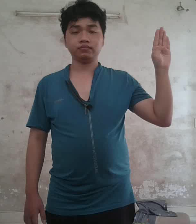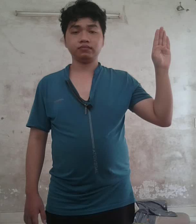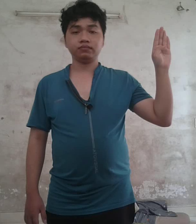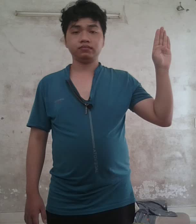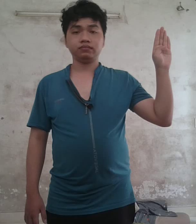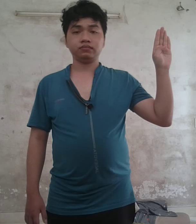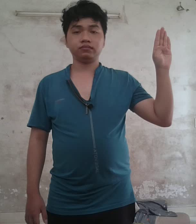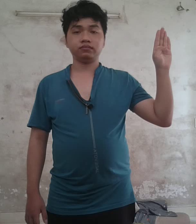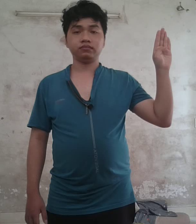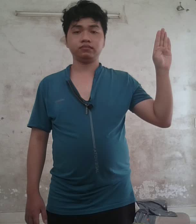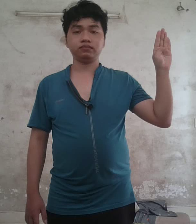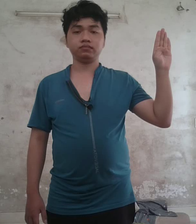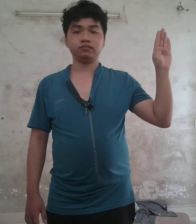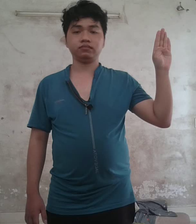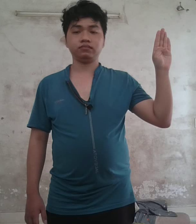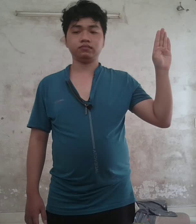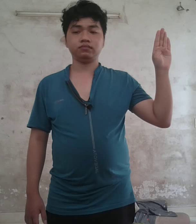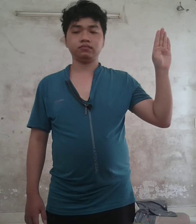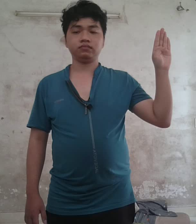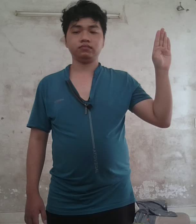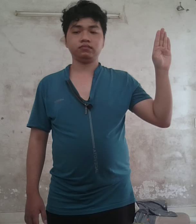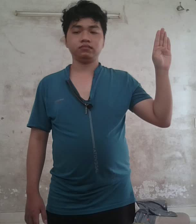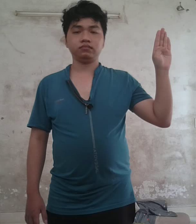b